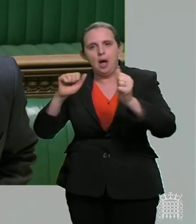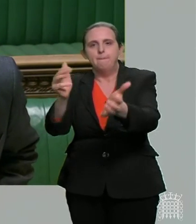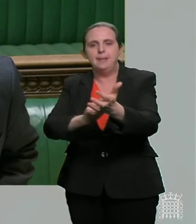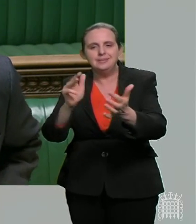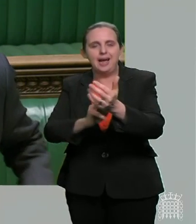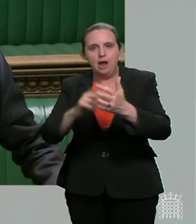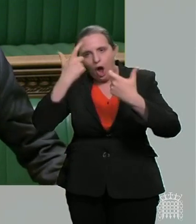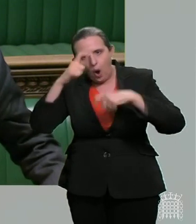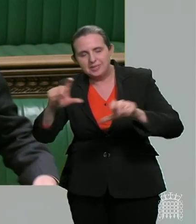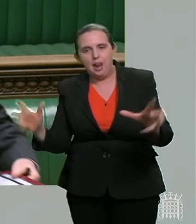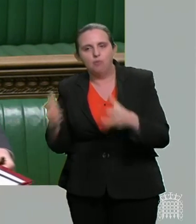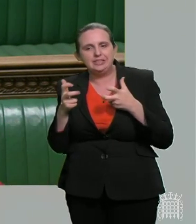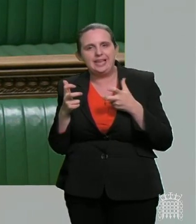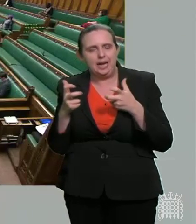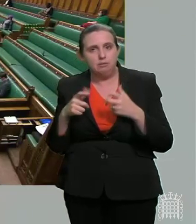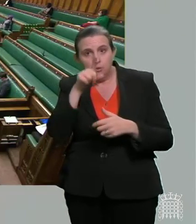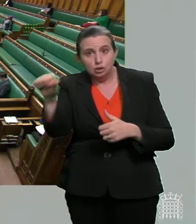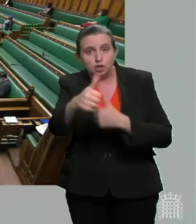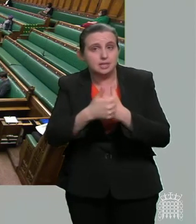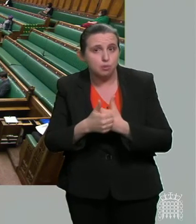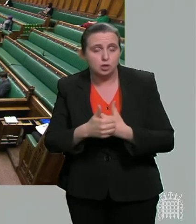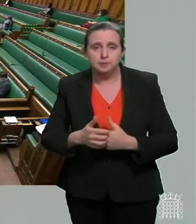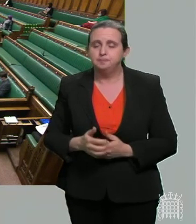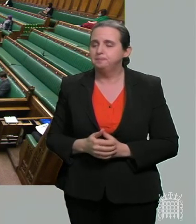I hope that he supports it.